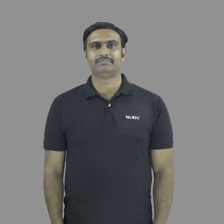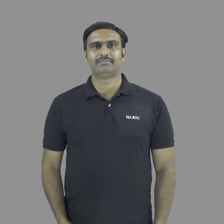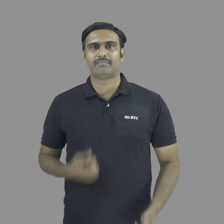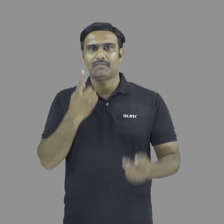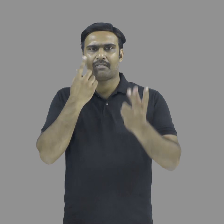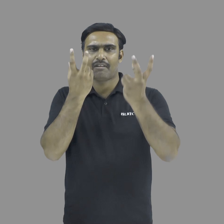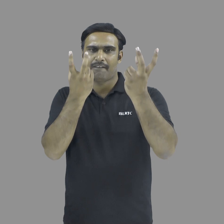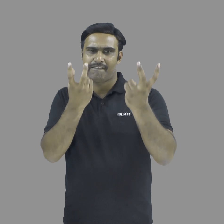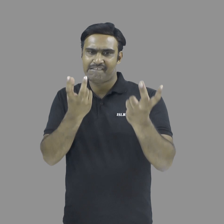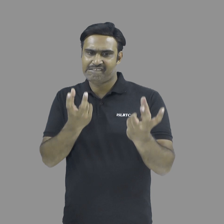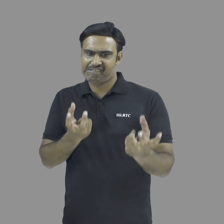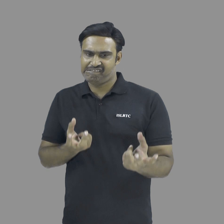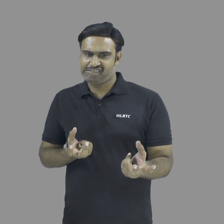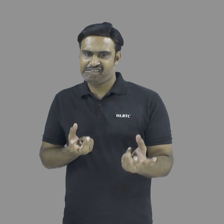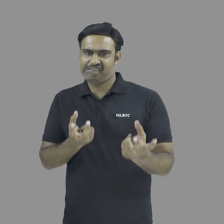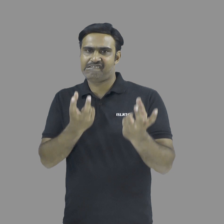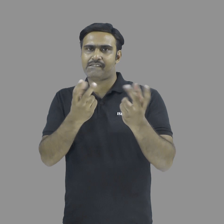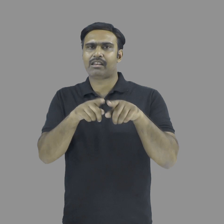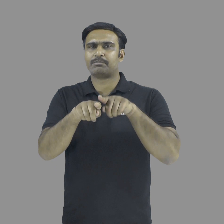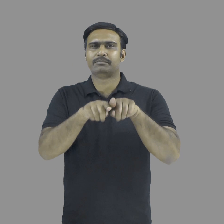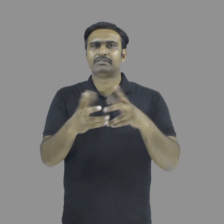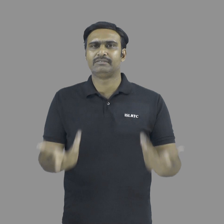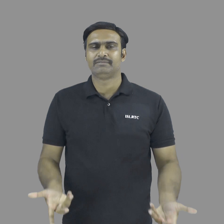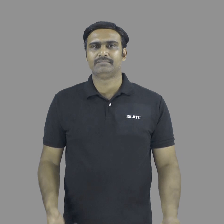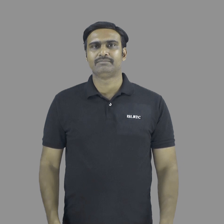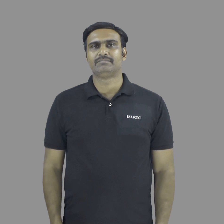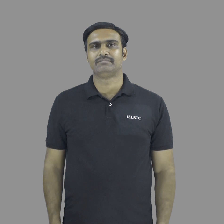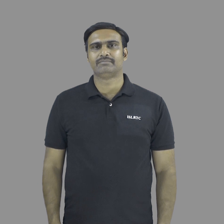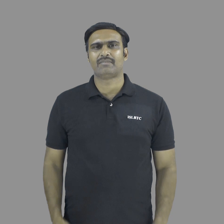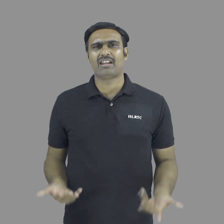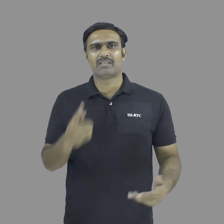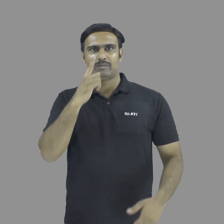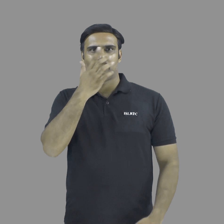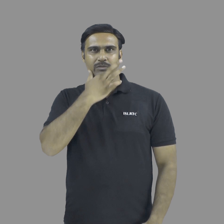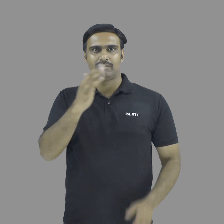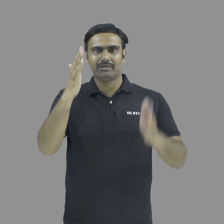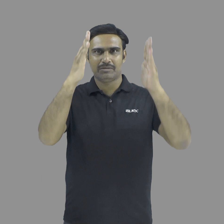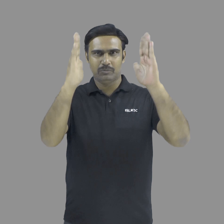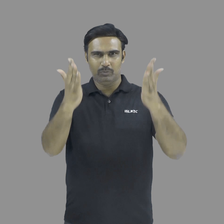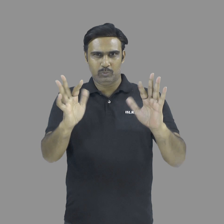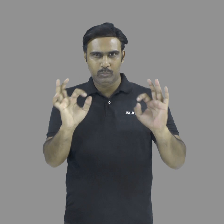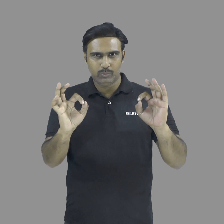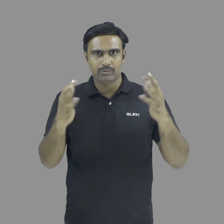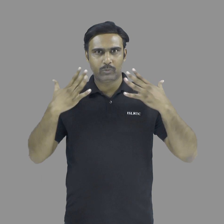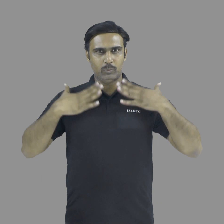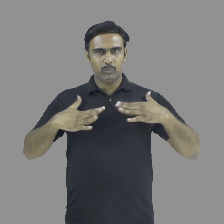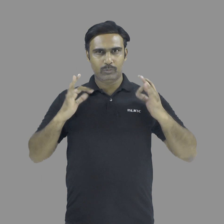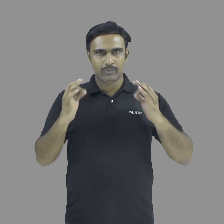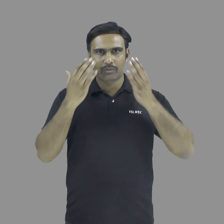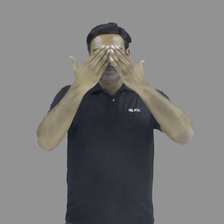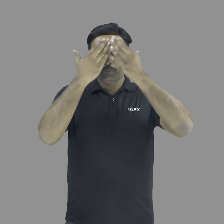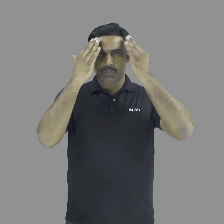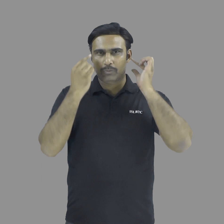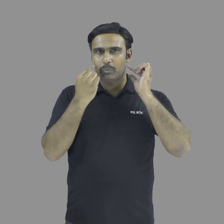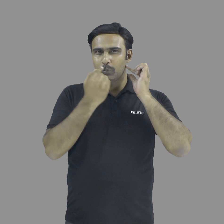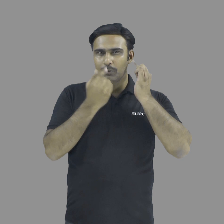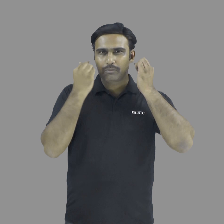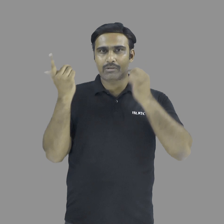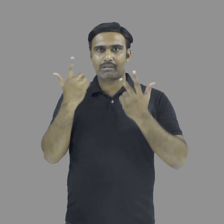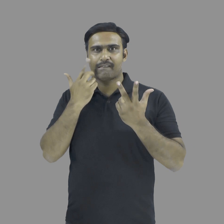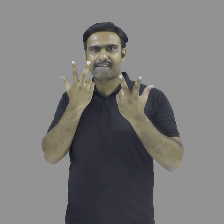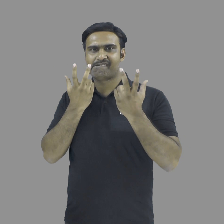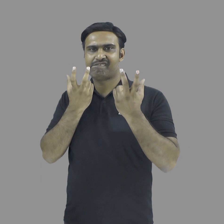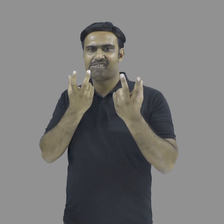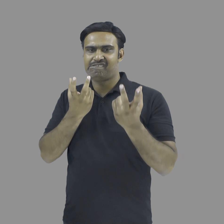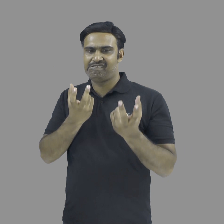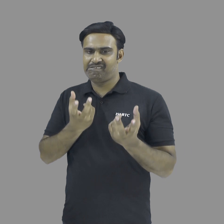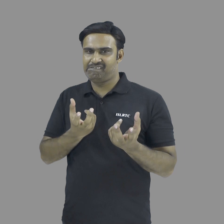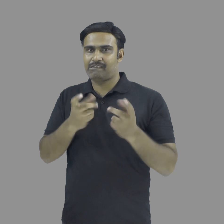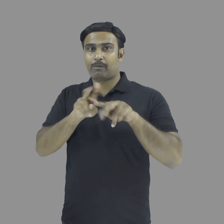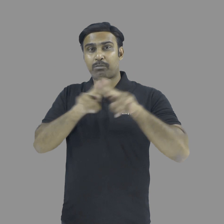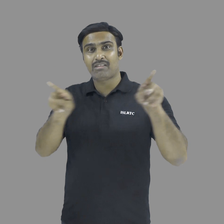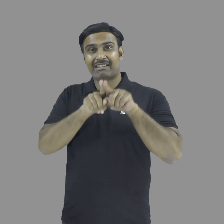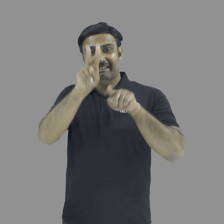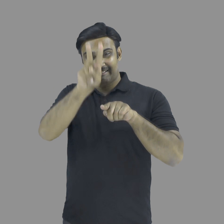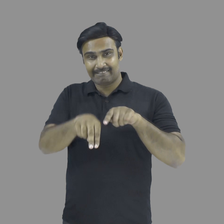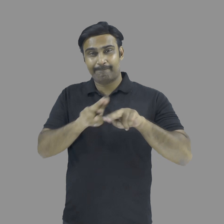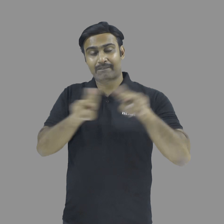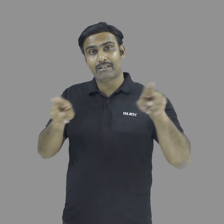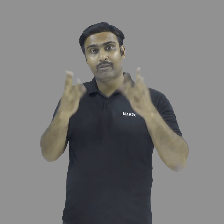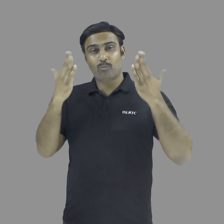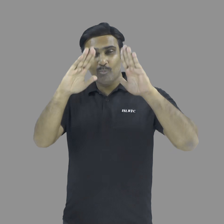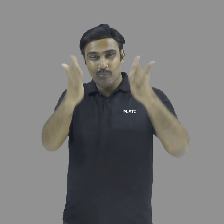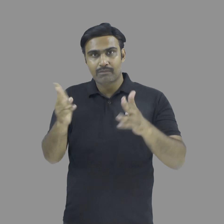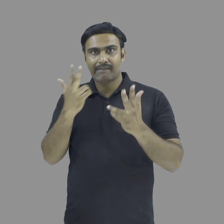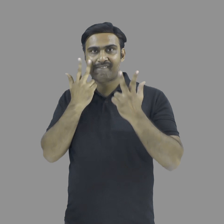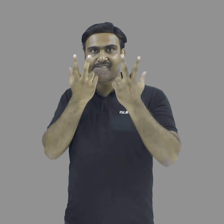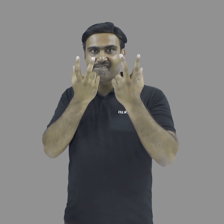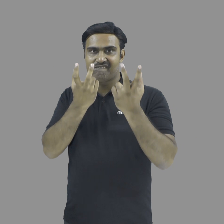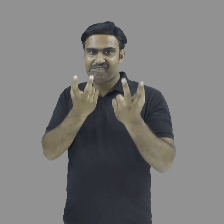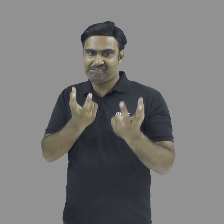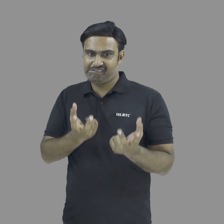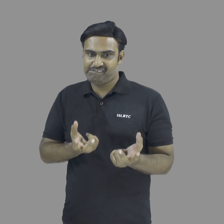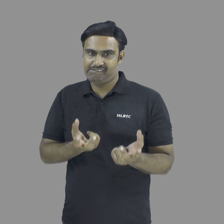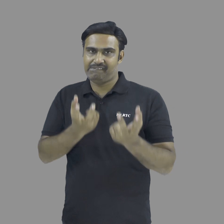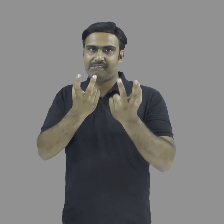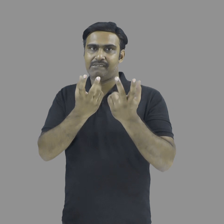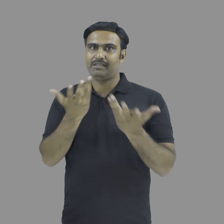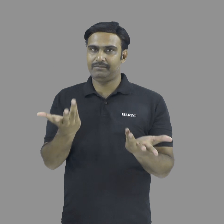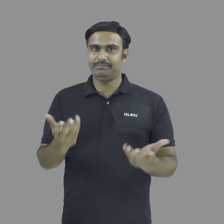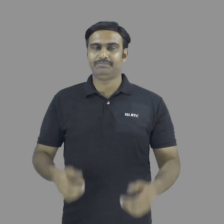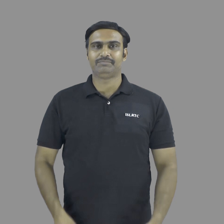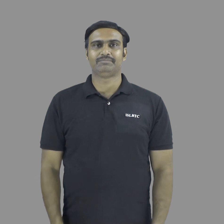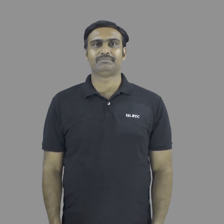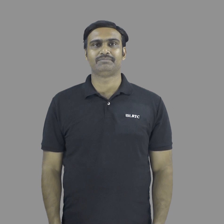Leer Ogle Stare